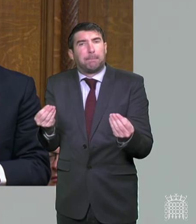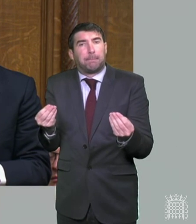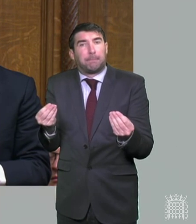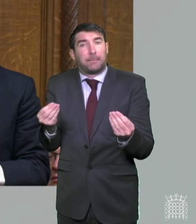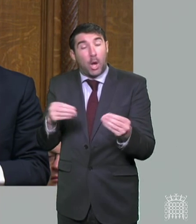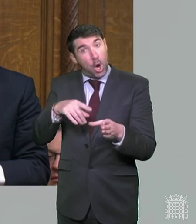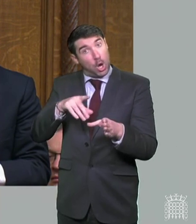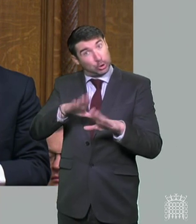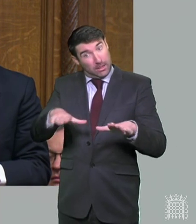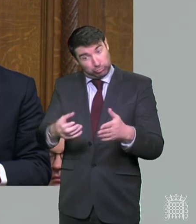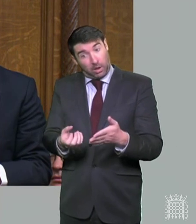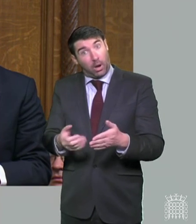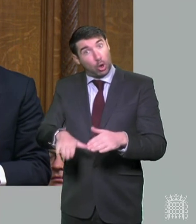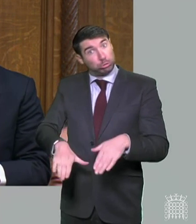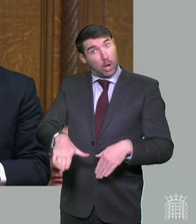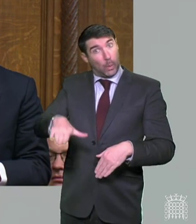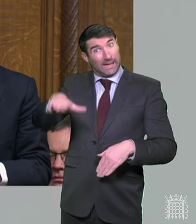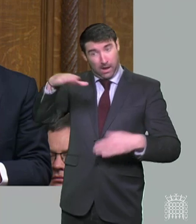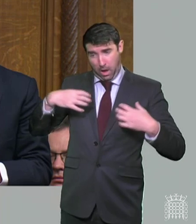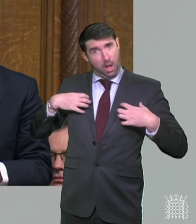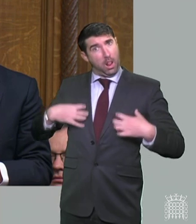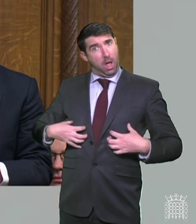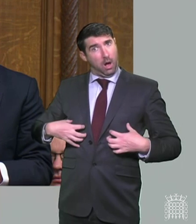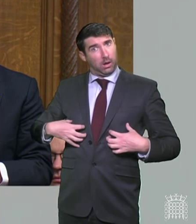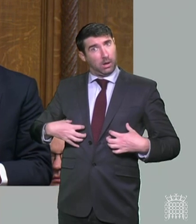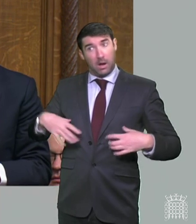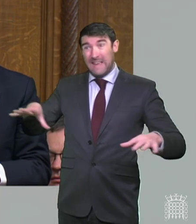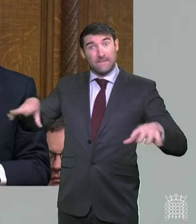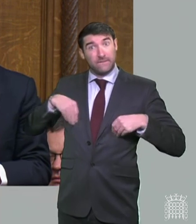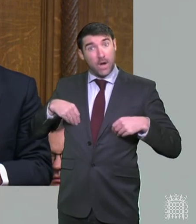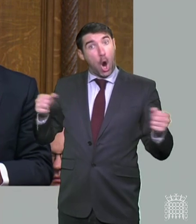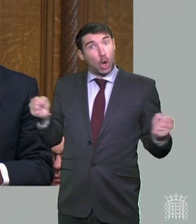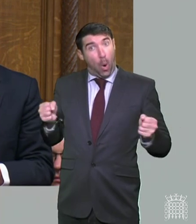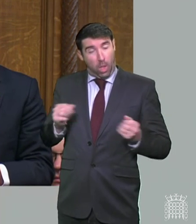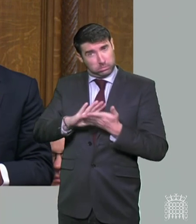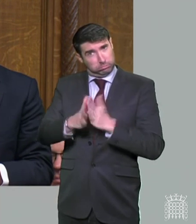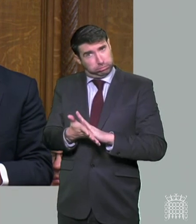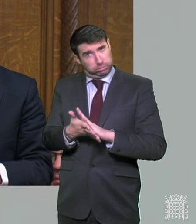Child poverty has been growing during her time in different ministerial offices.